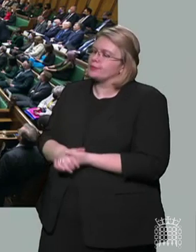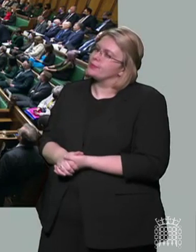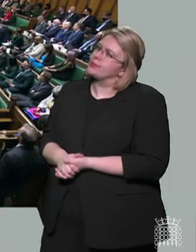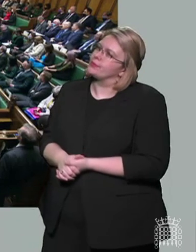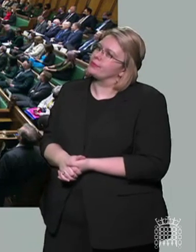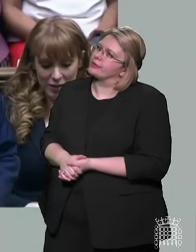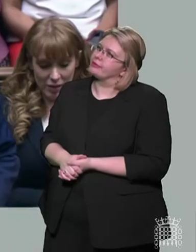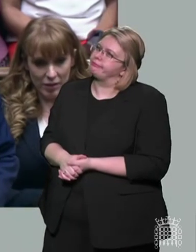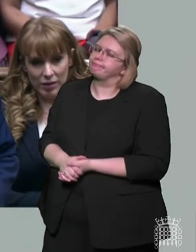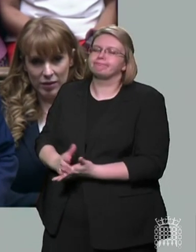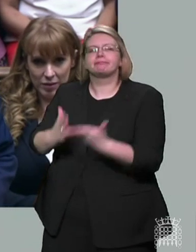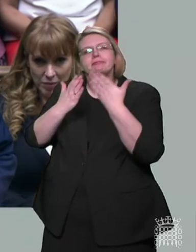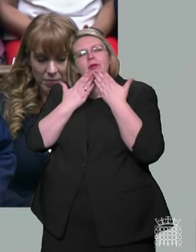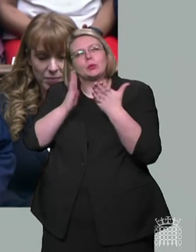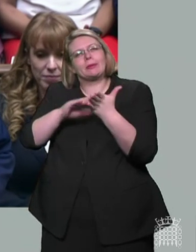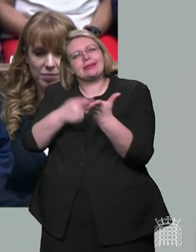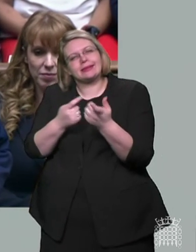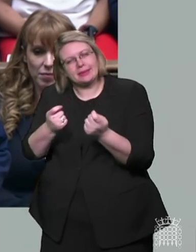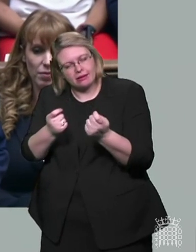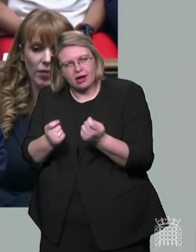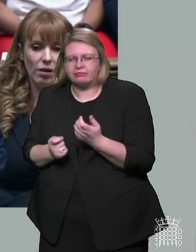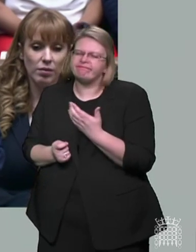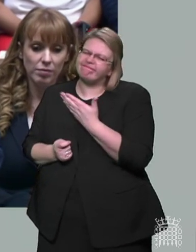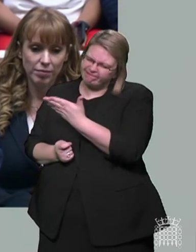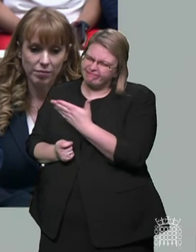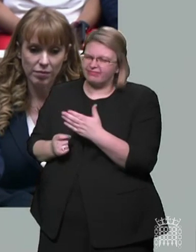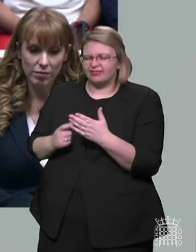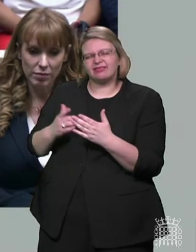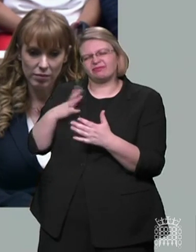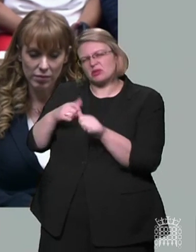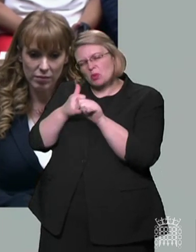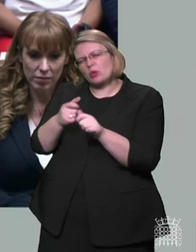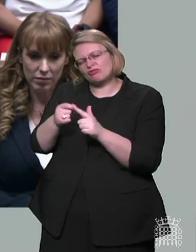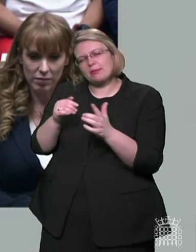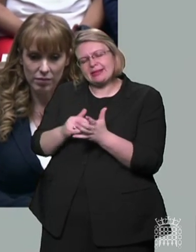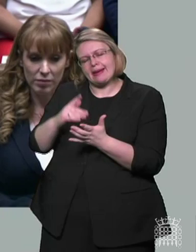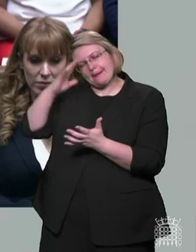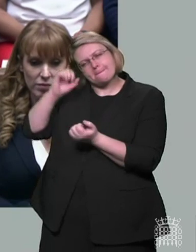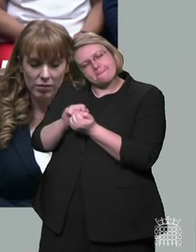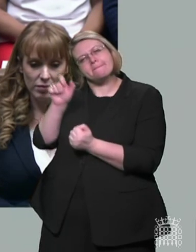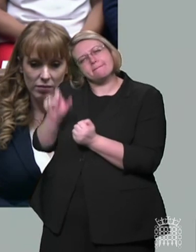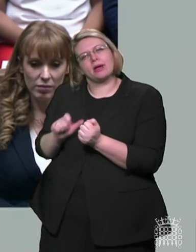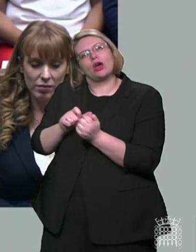I join the Prime Minister in his comments in relation to Sir Richard Shepherd.